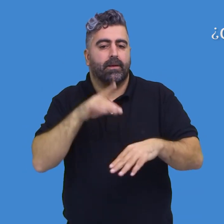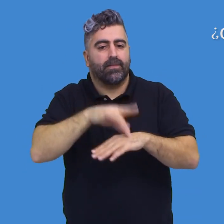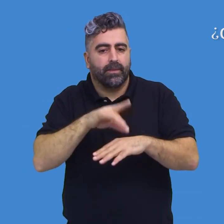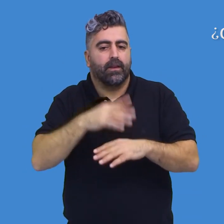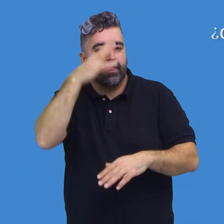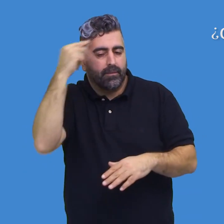enfermo